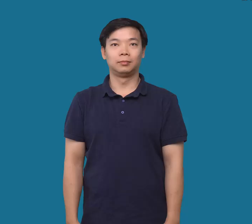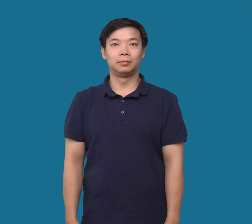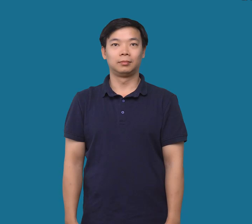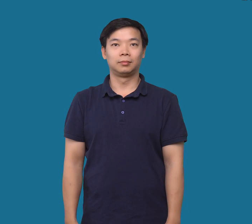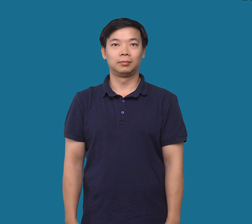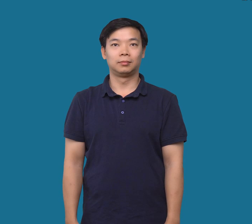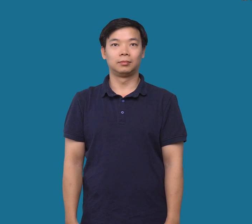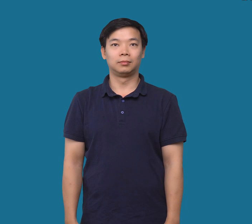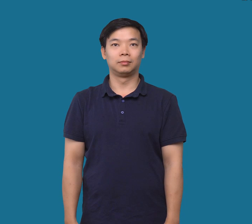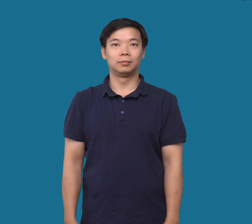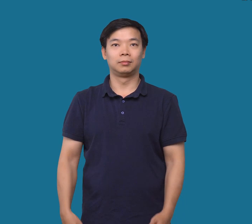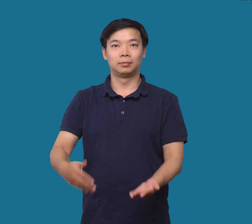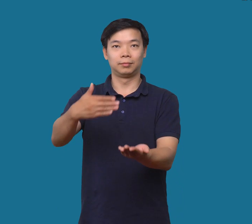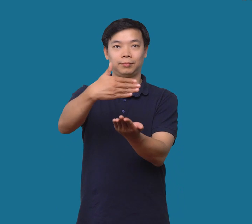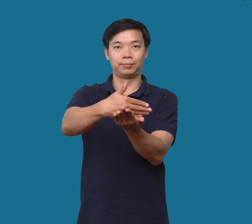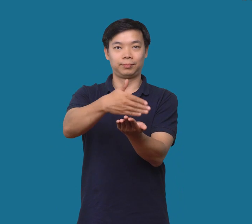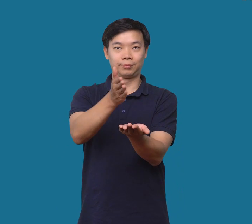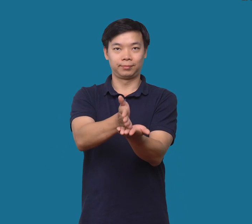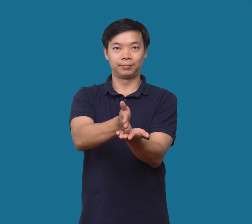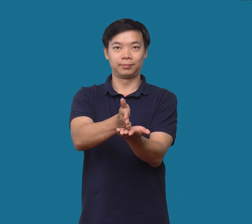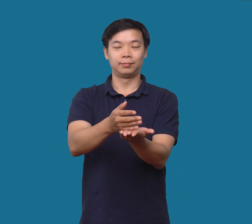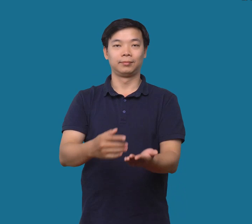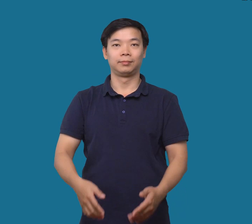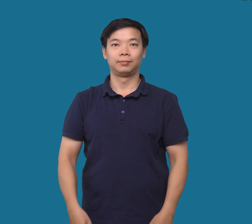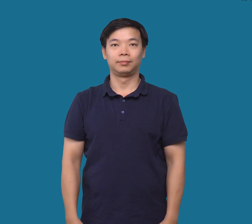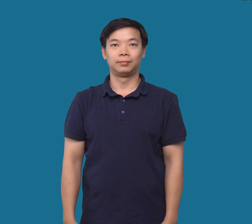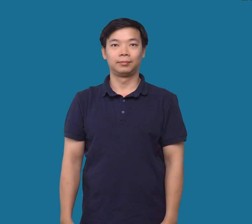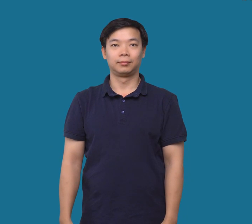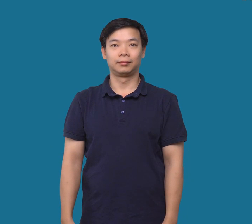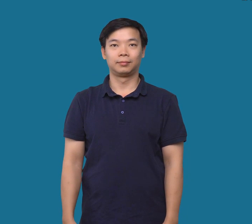bánh Trung Thu